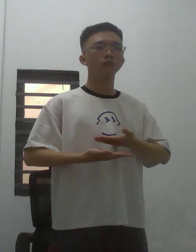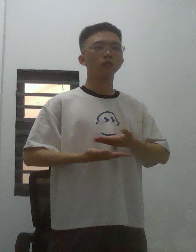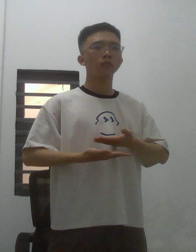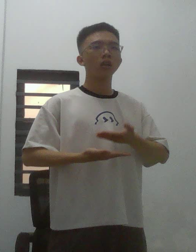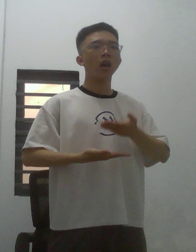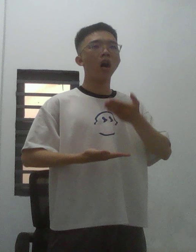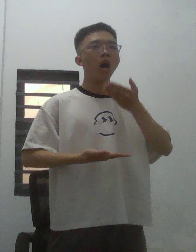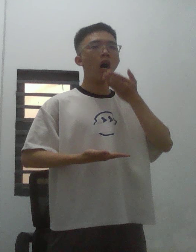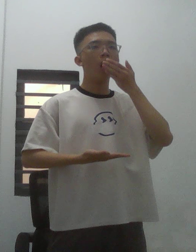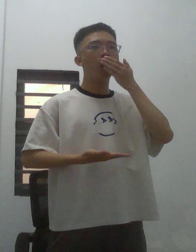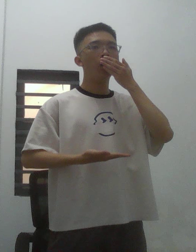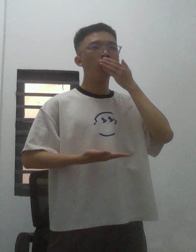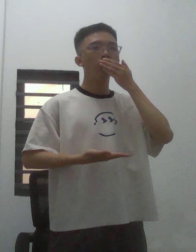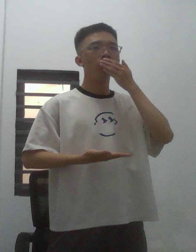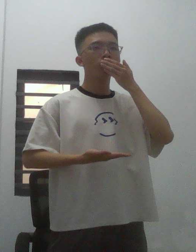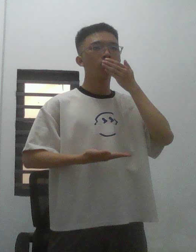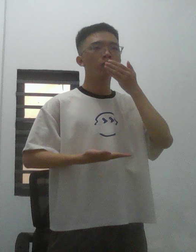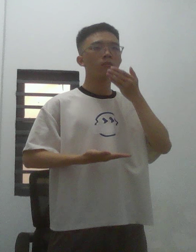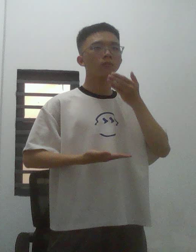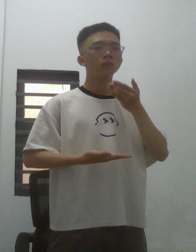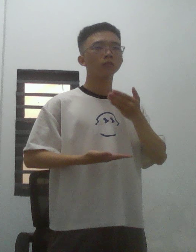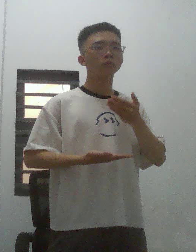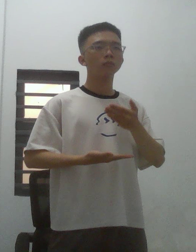sup